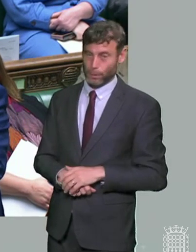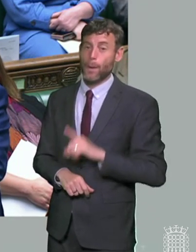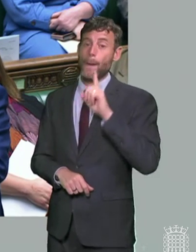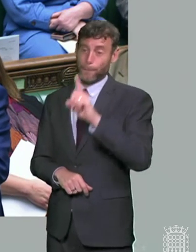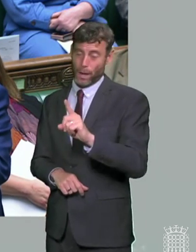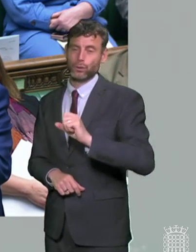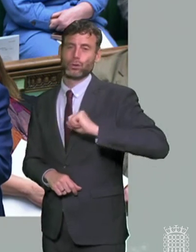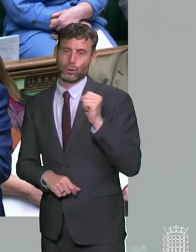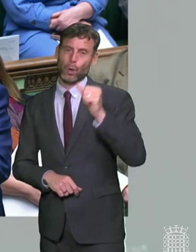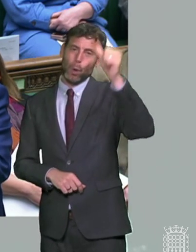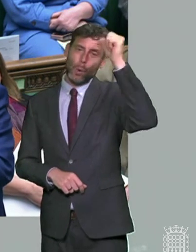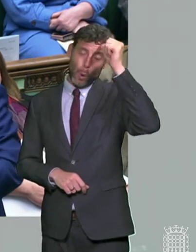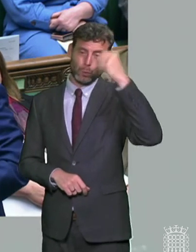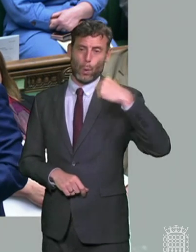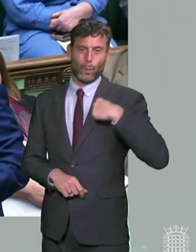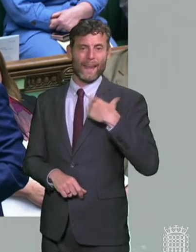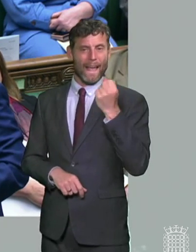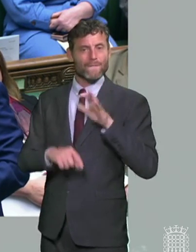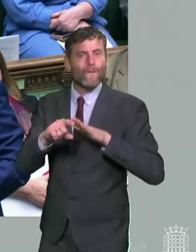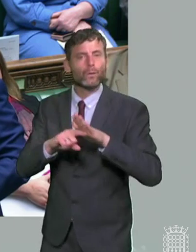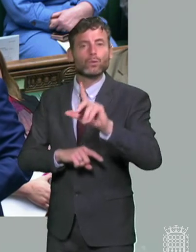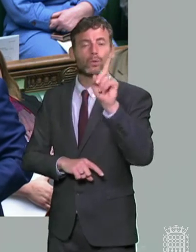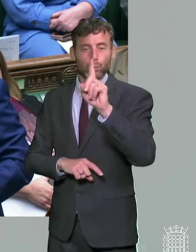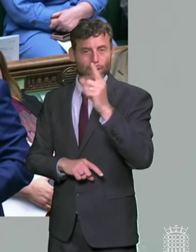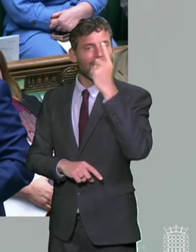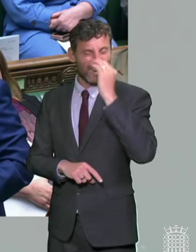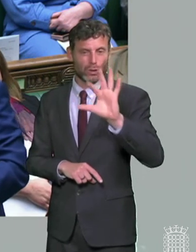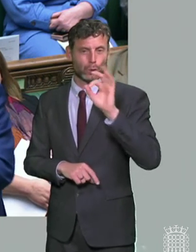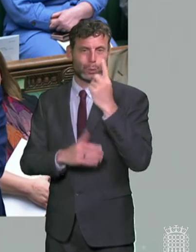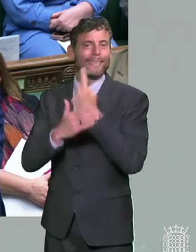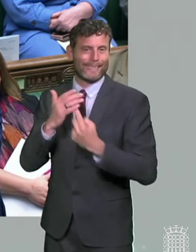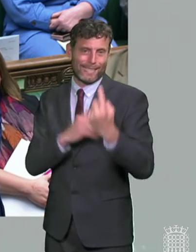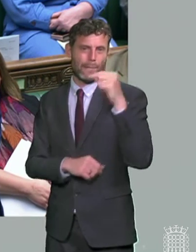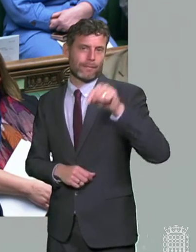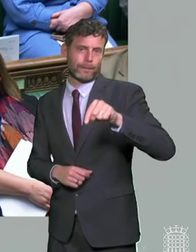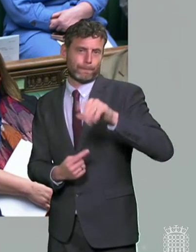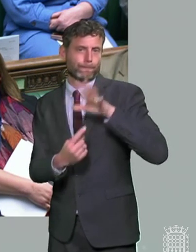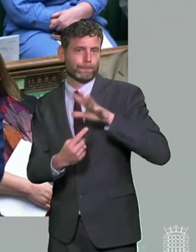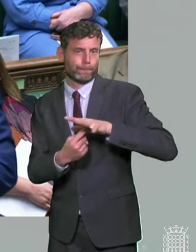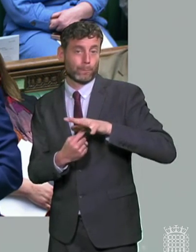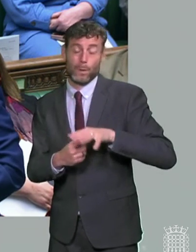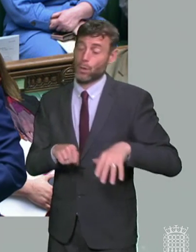Scotland has the choice of an independent future.